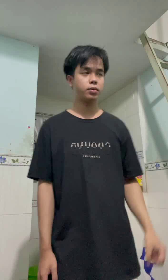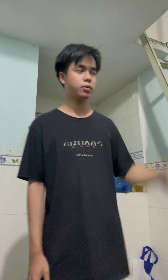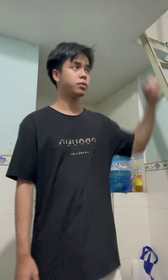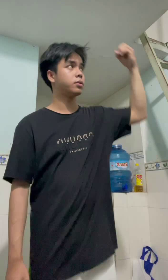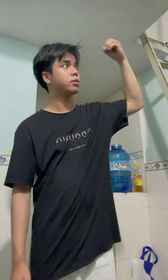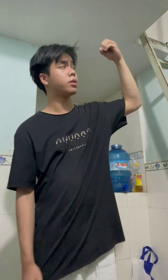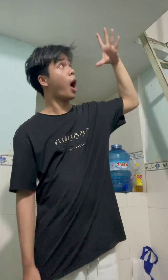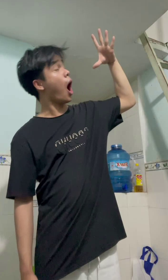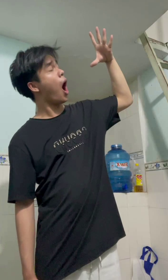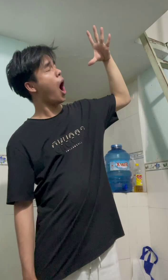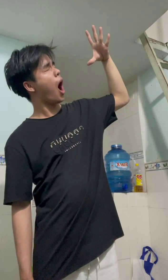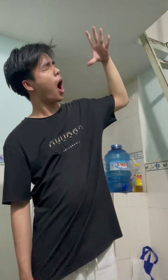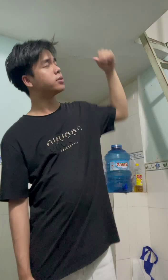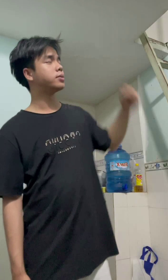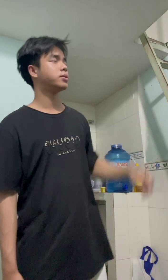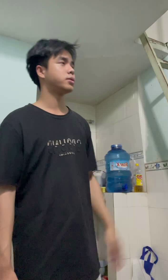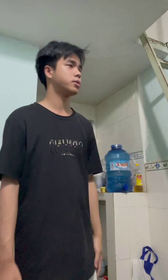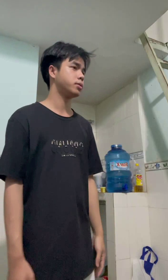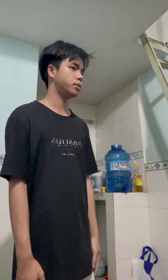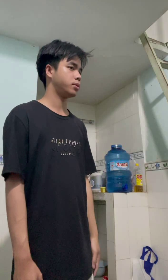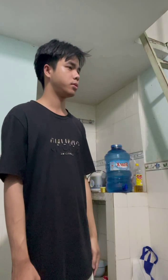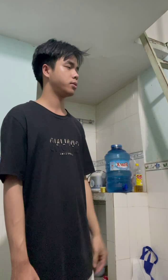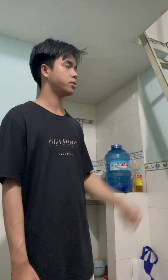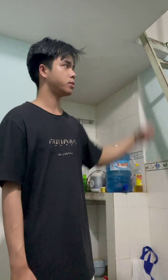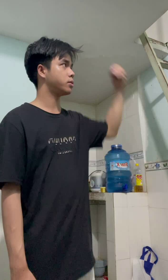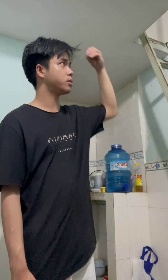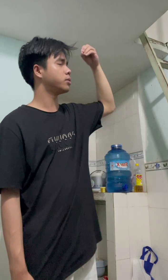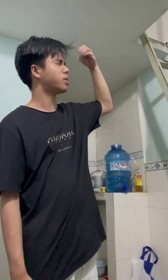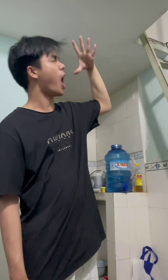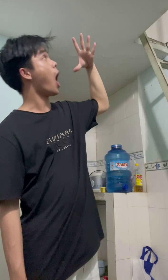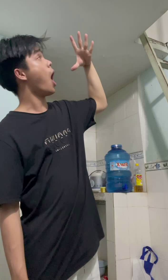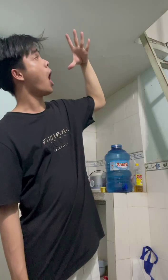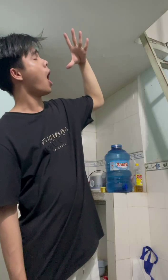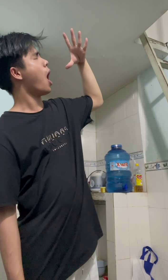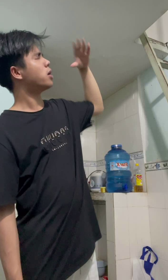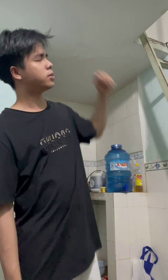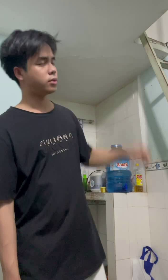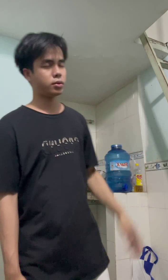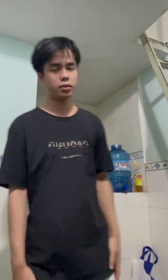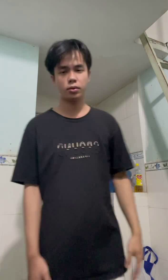troi nang